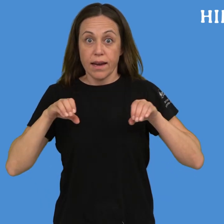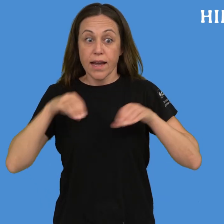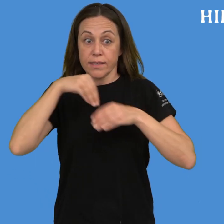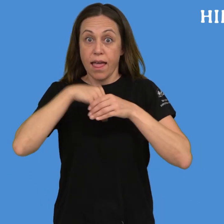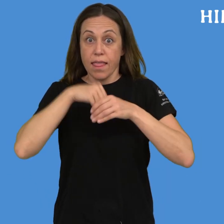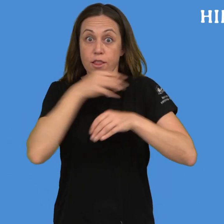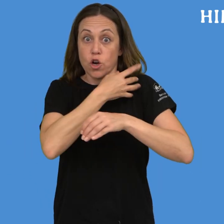dentro